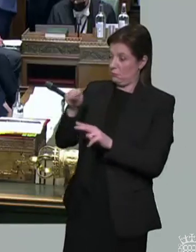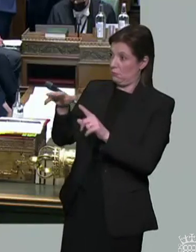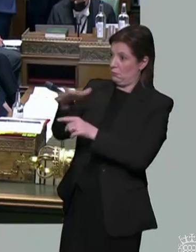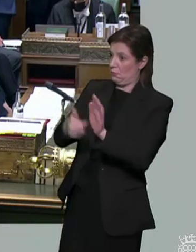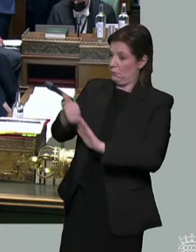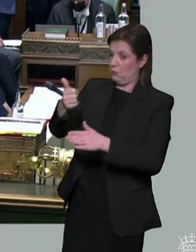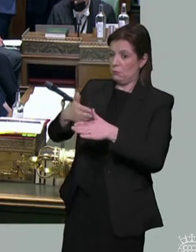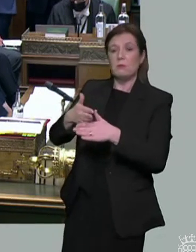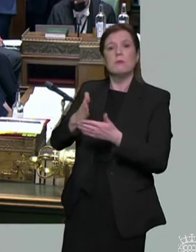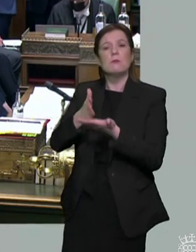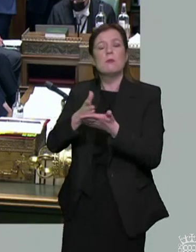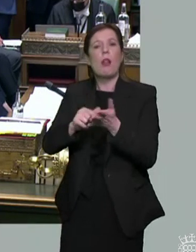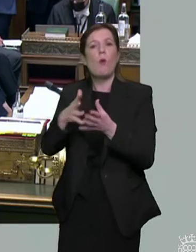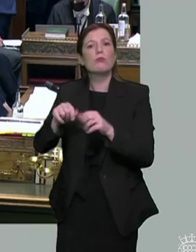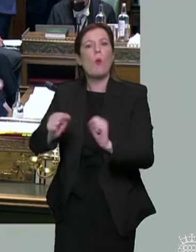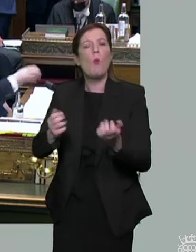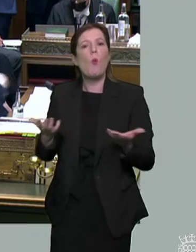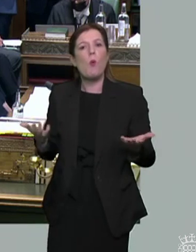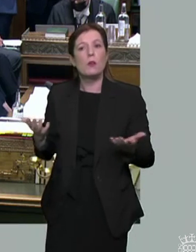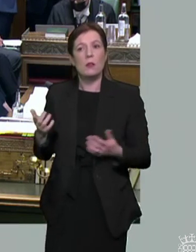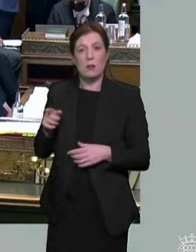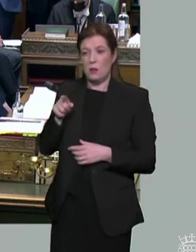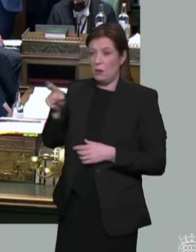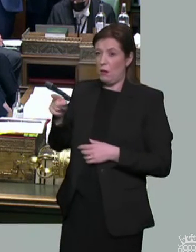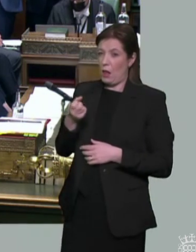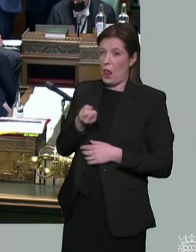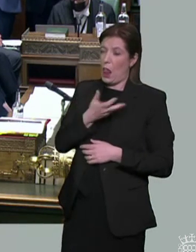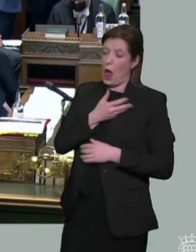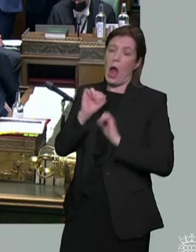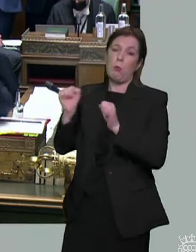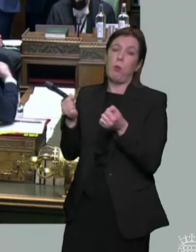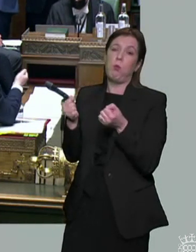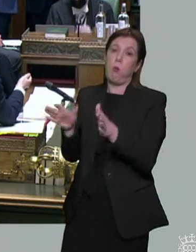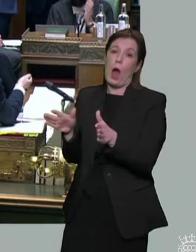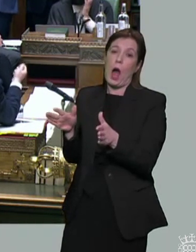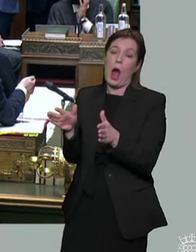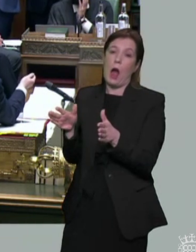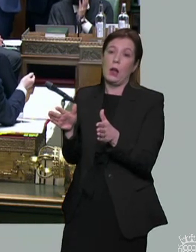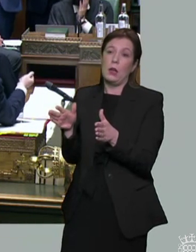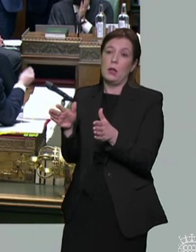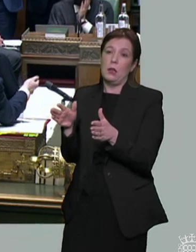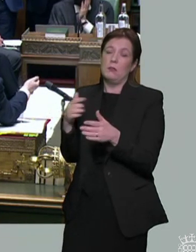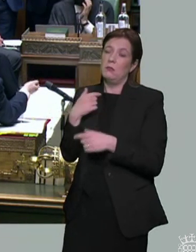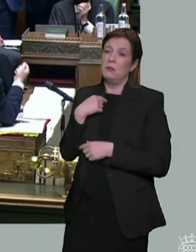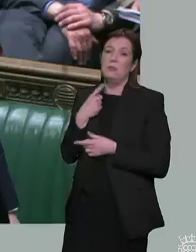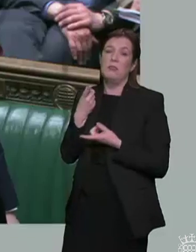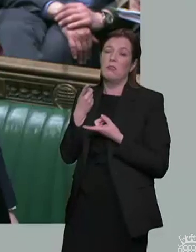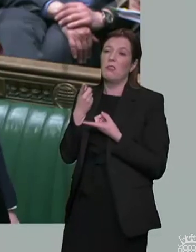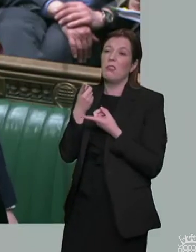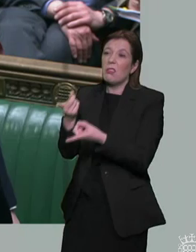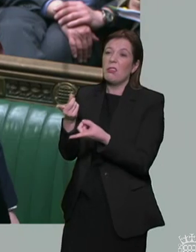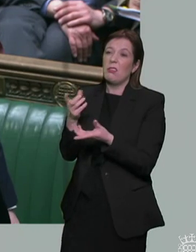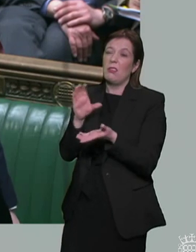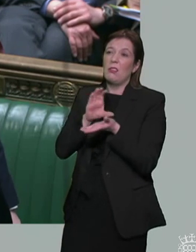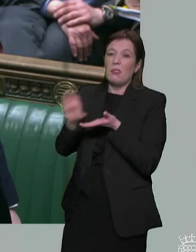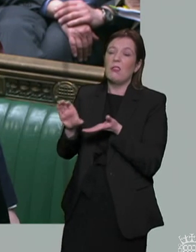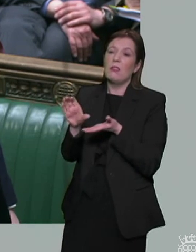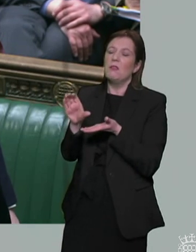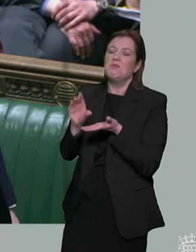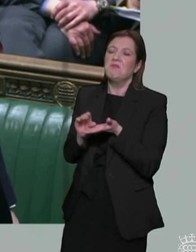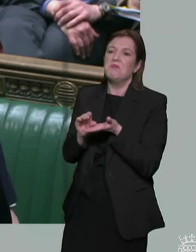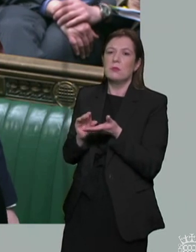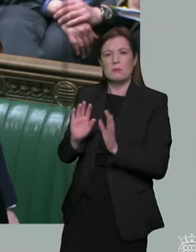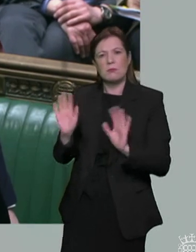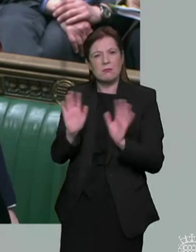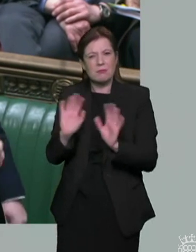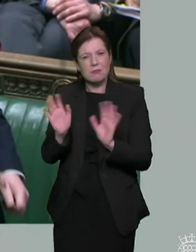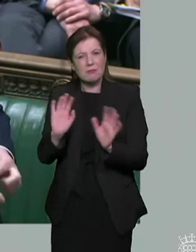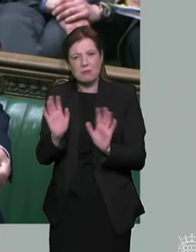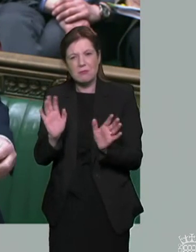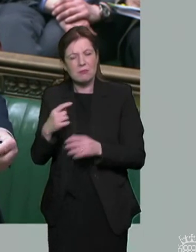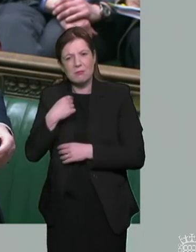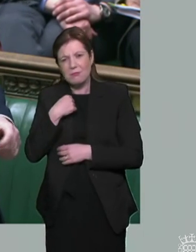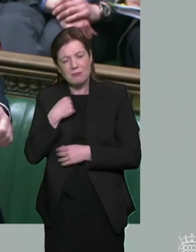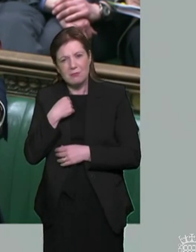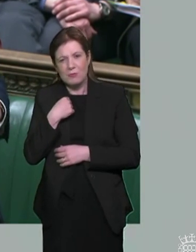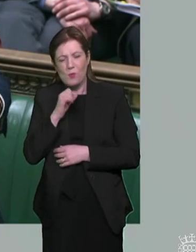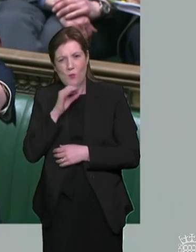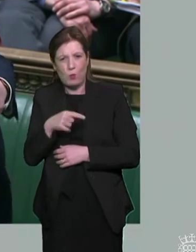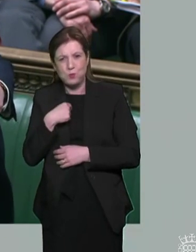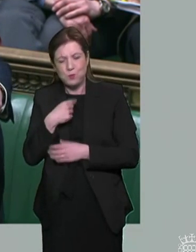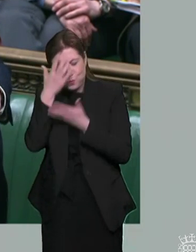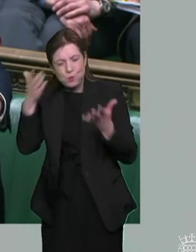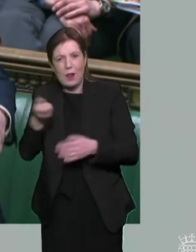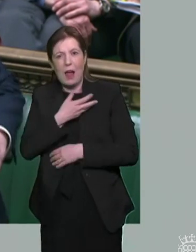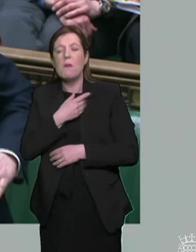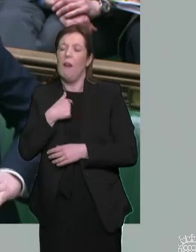But if the right honourable and learned Gentleman is asking this Government to do what Labour usually wants us to do and actively pitchfork away investment around the country from overseas, that is not what we will do.